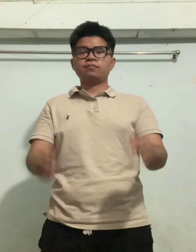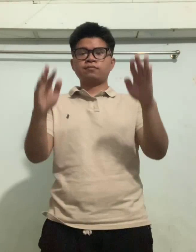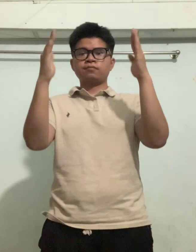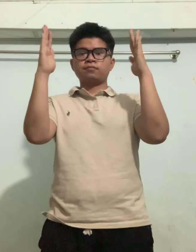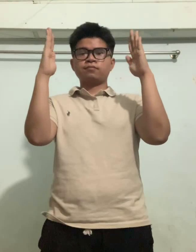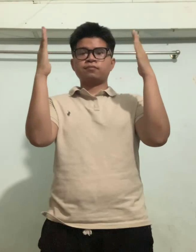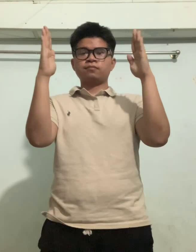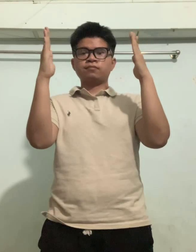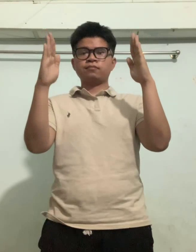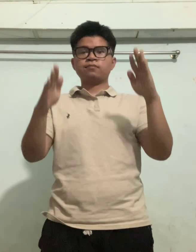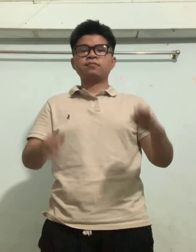vo tay